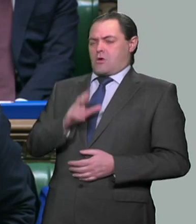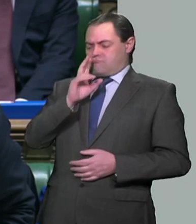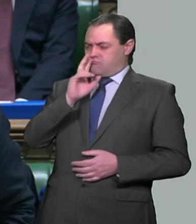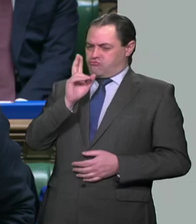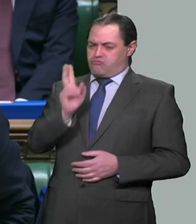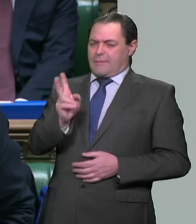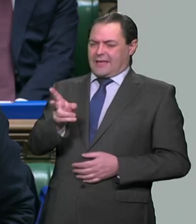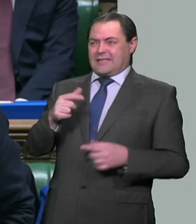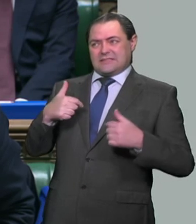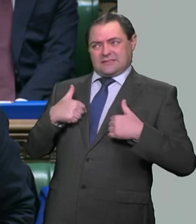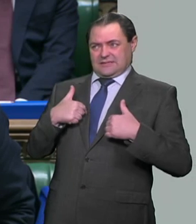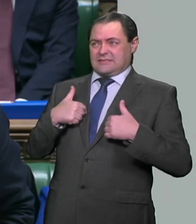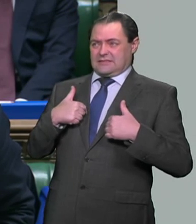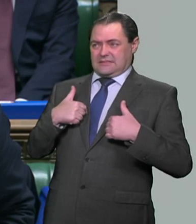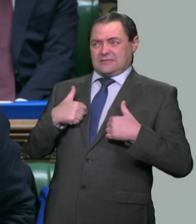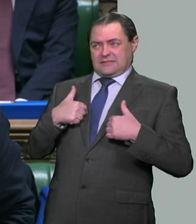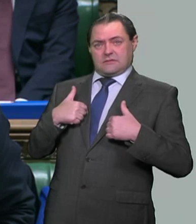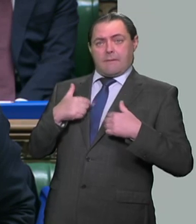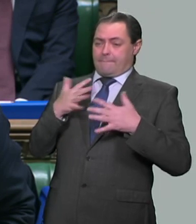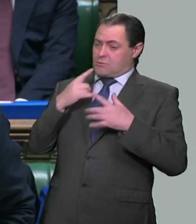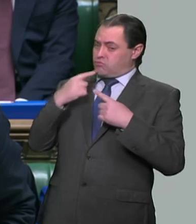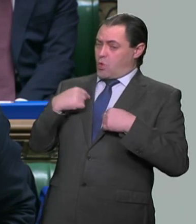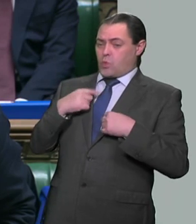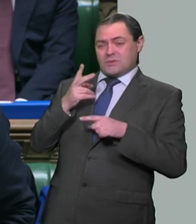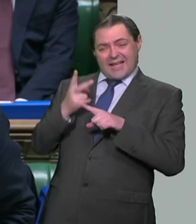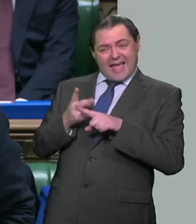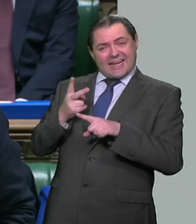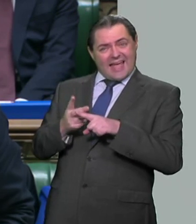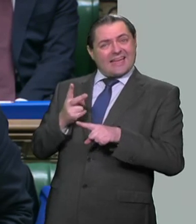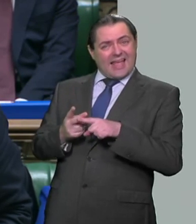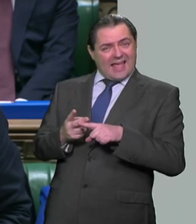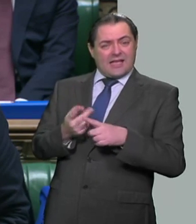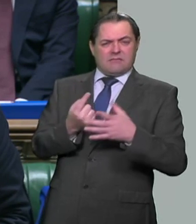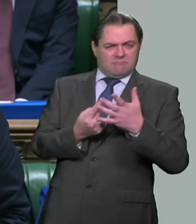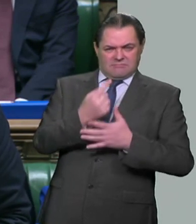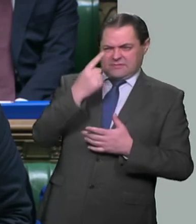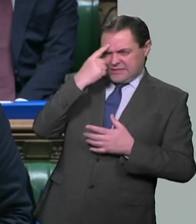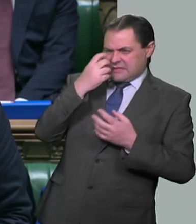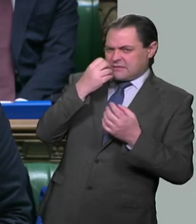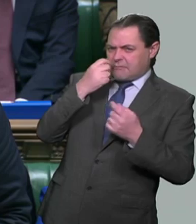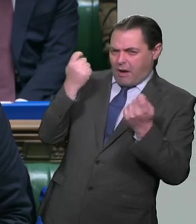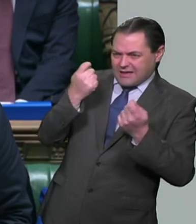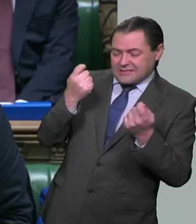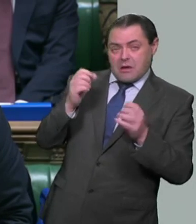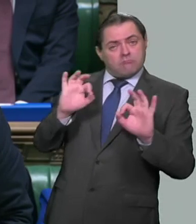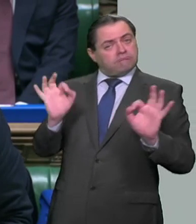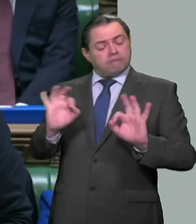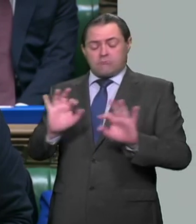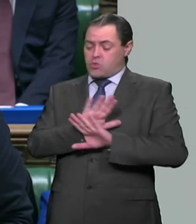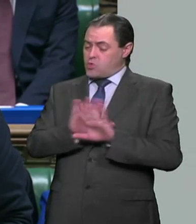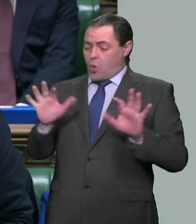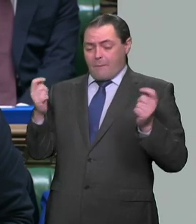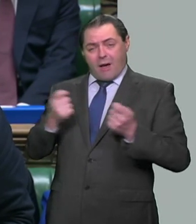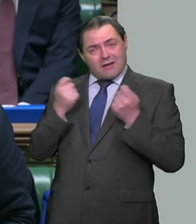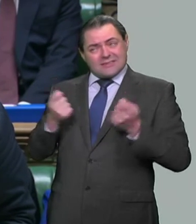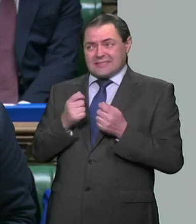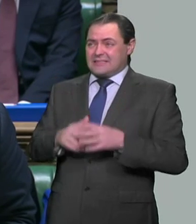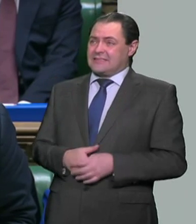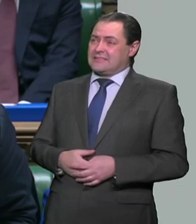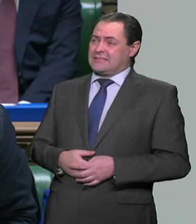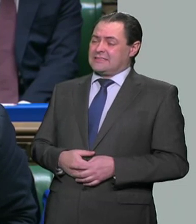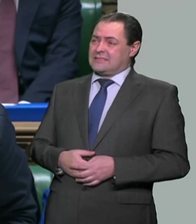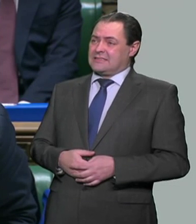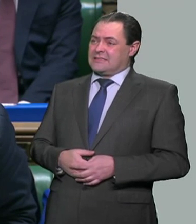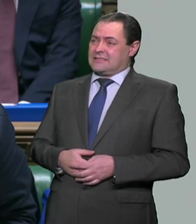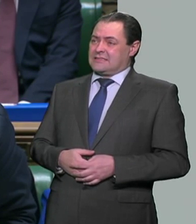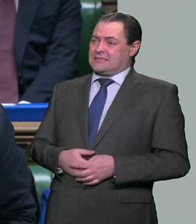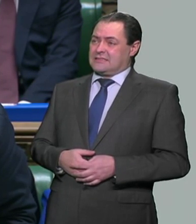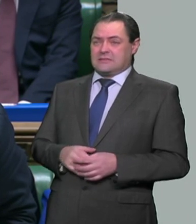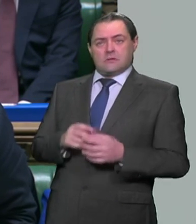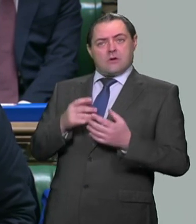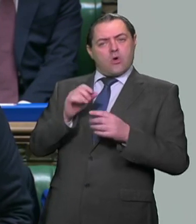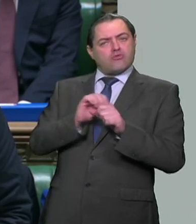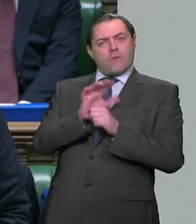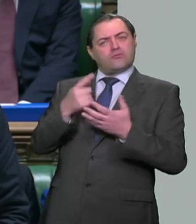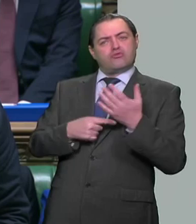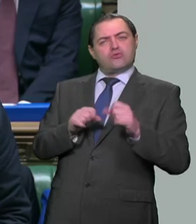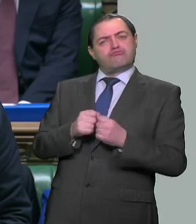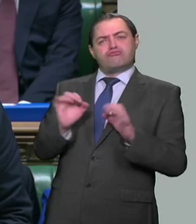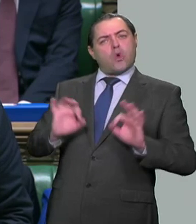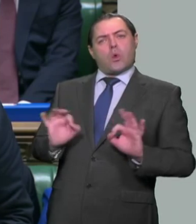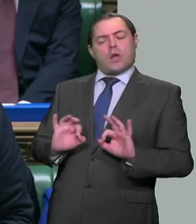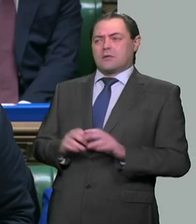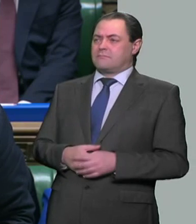I repeat that I have been repeatedly assured since these allegations emerged that there was no party and that no covid rules were broken.